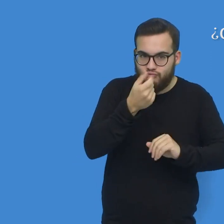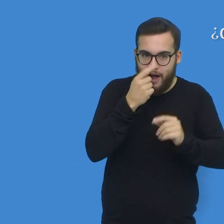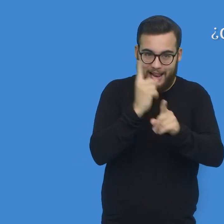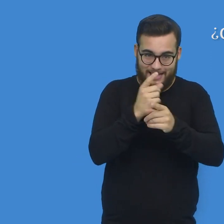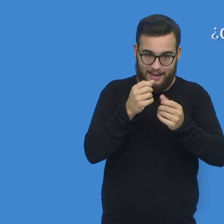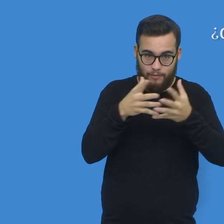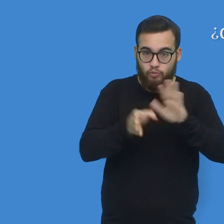contra